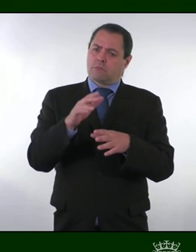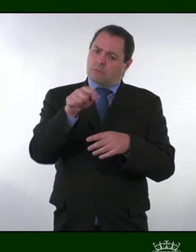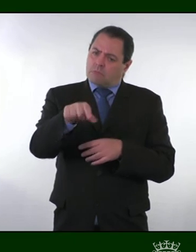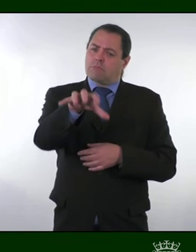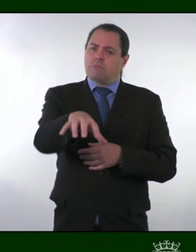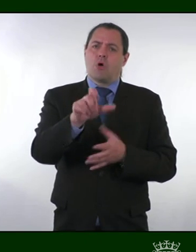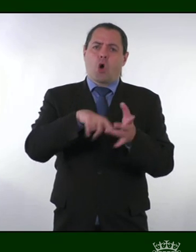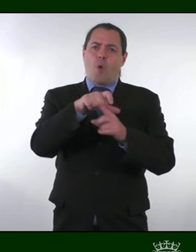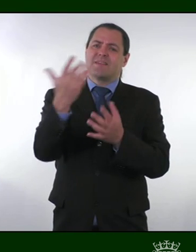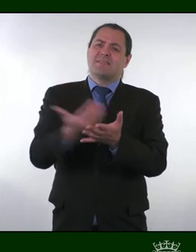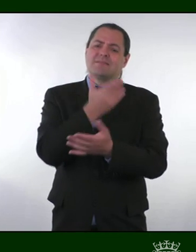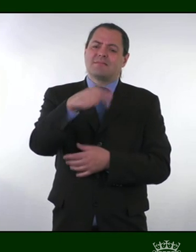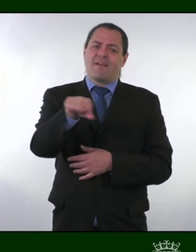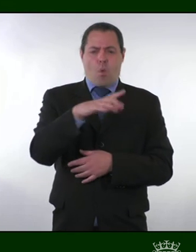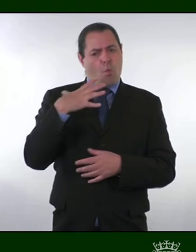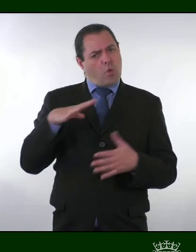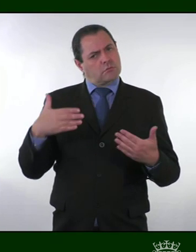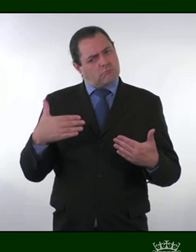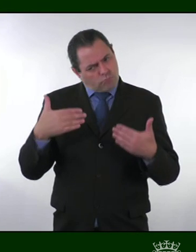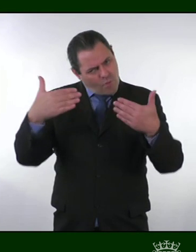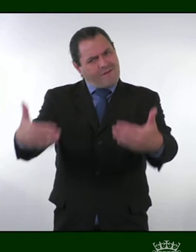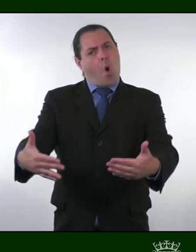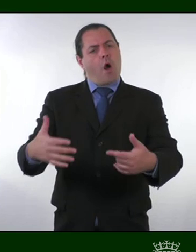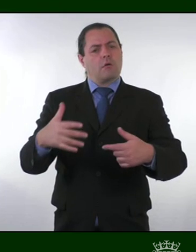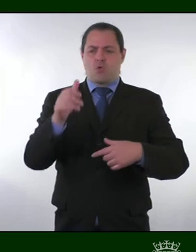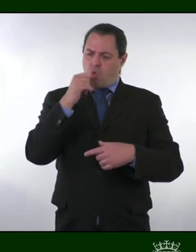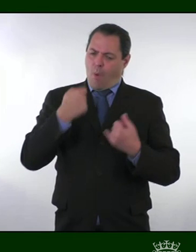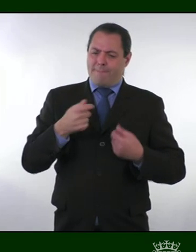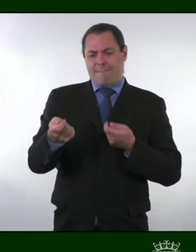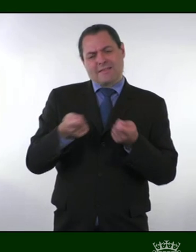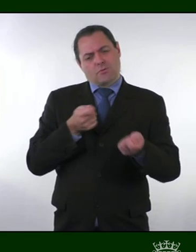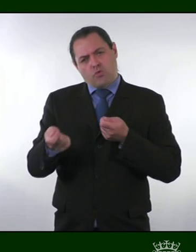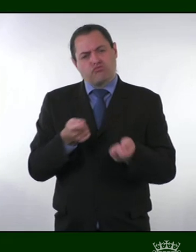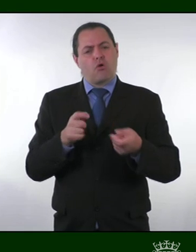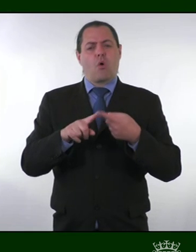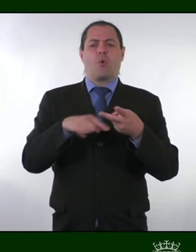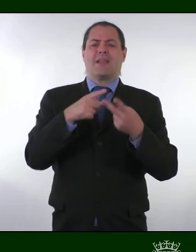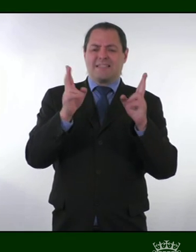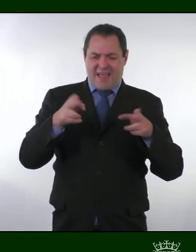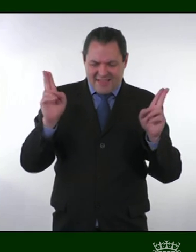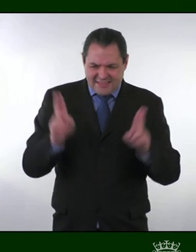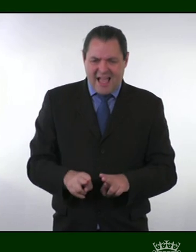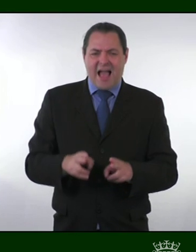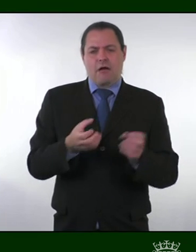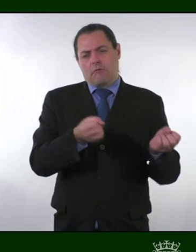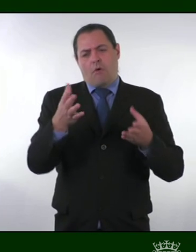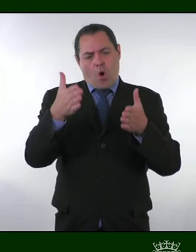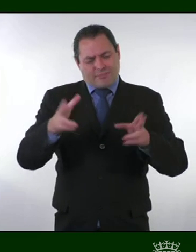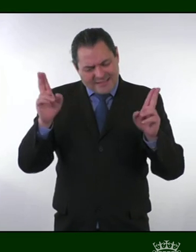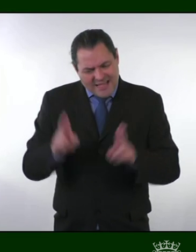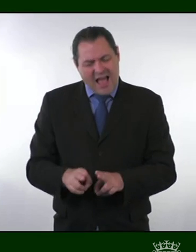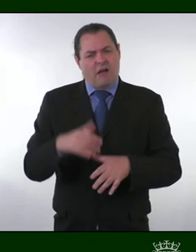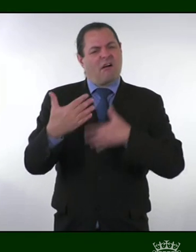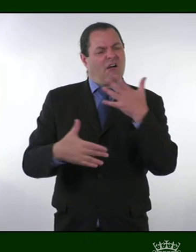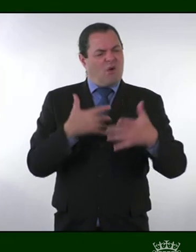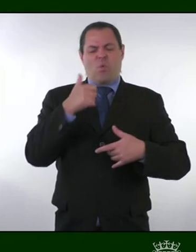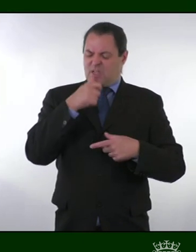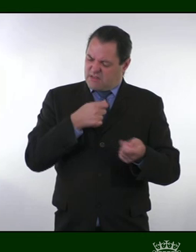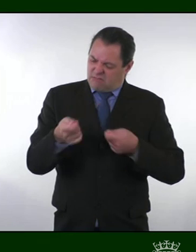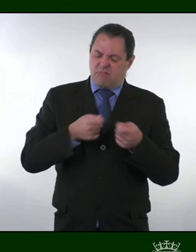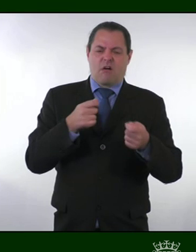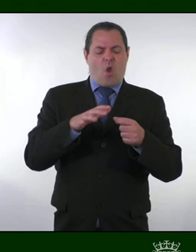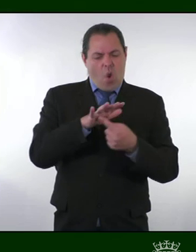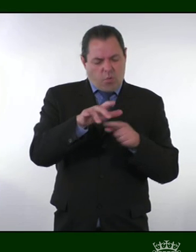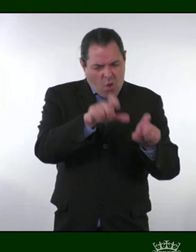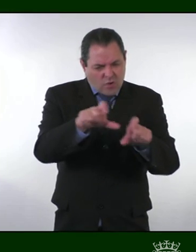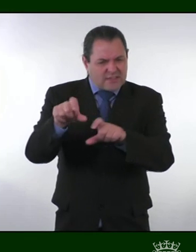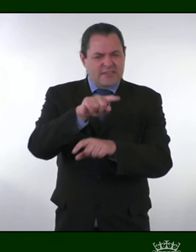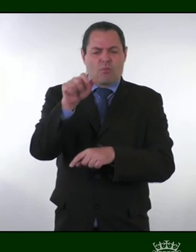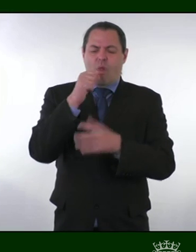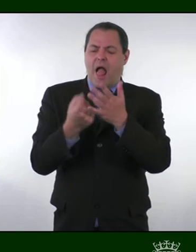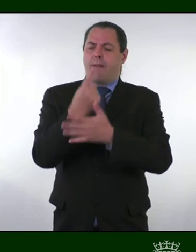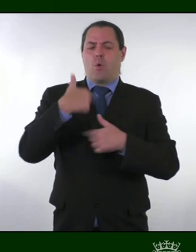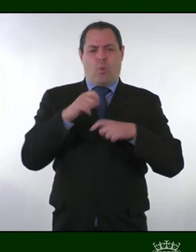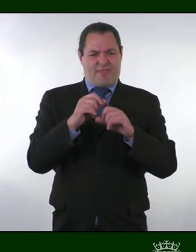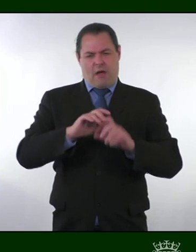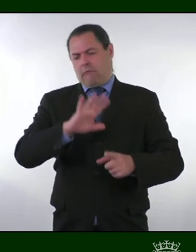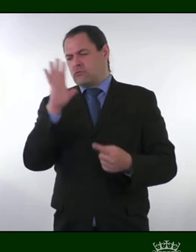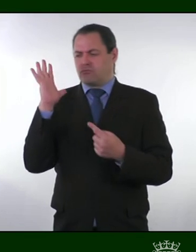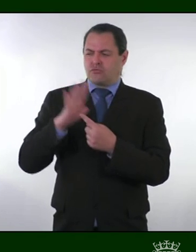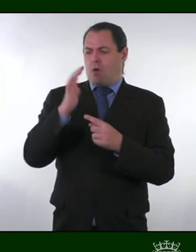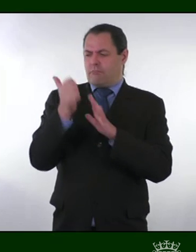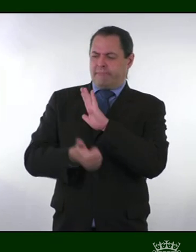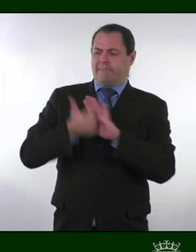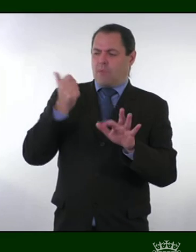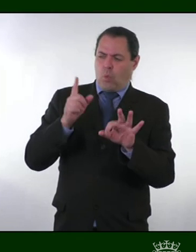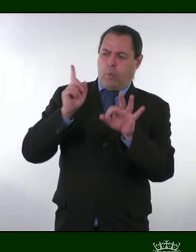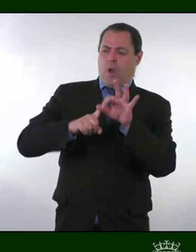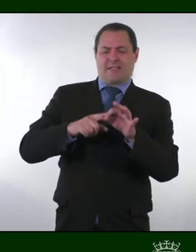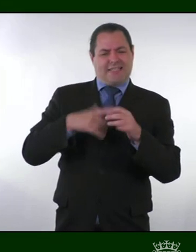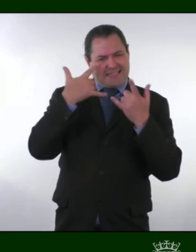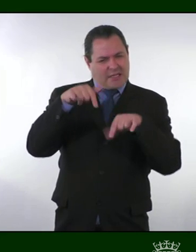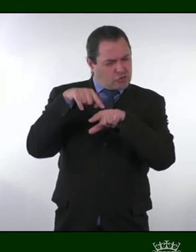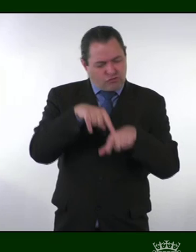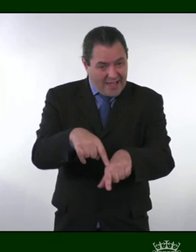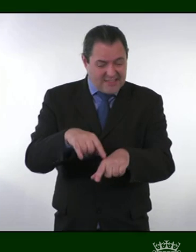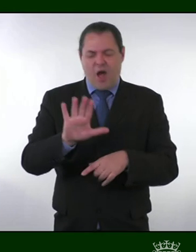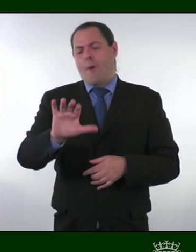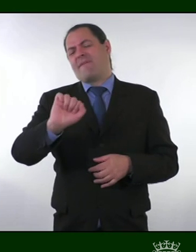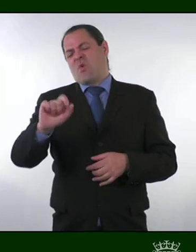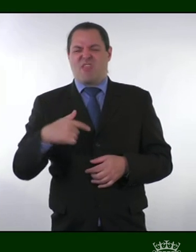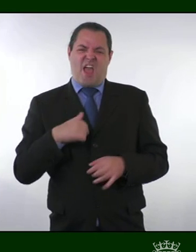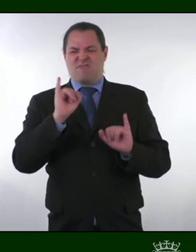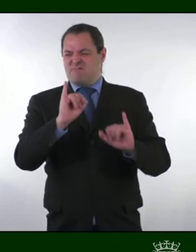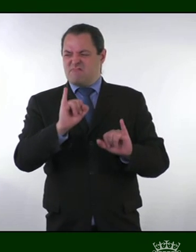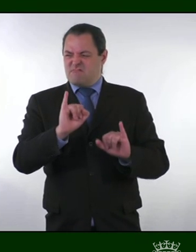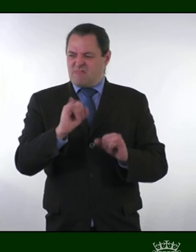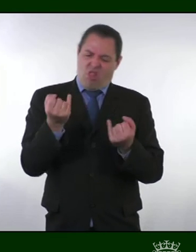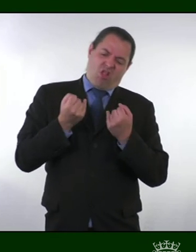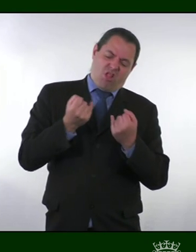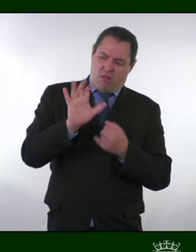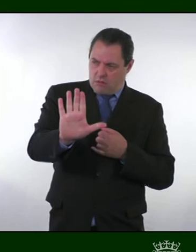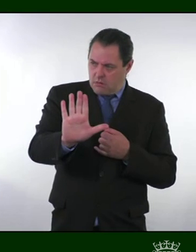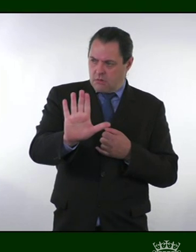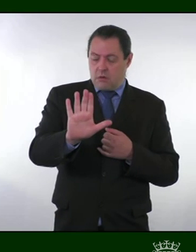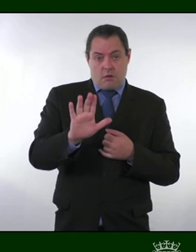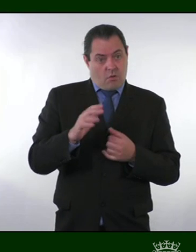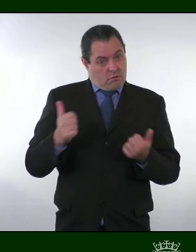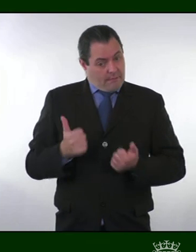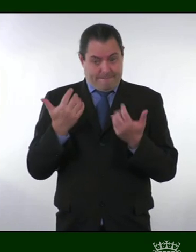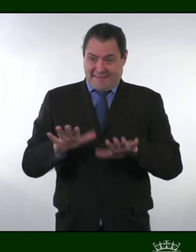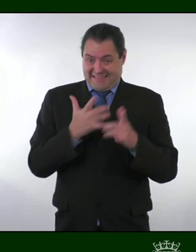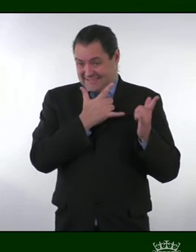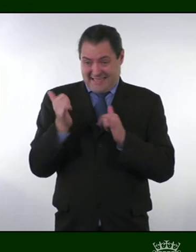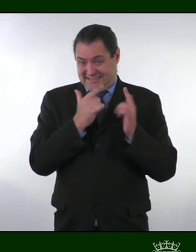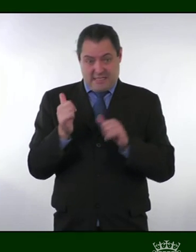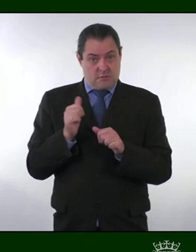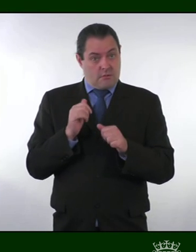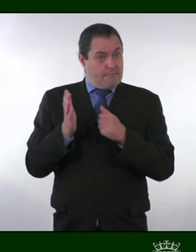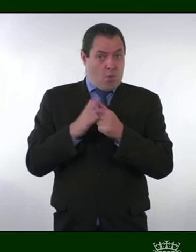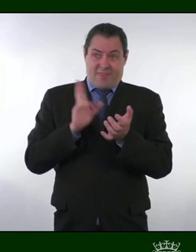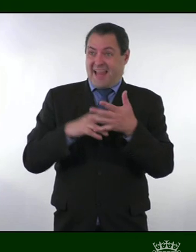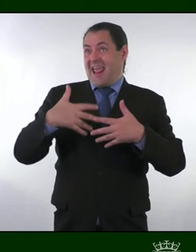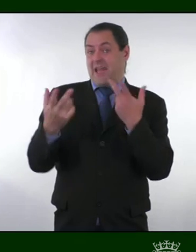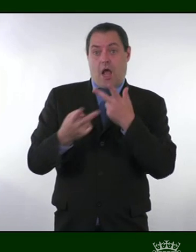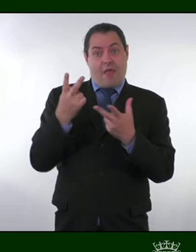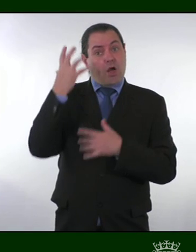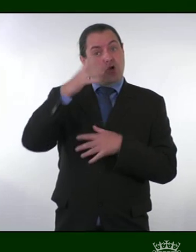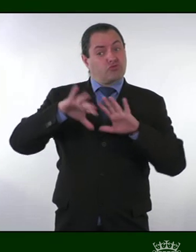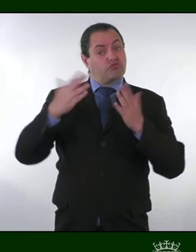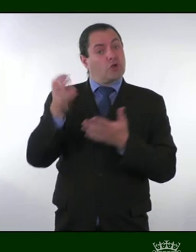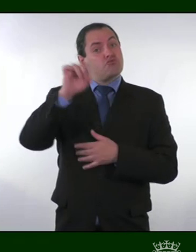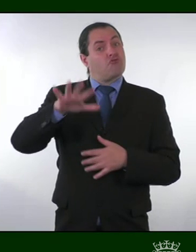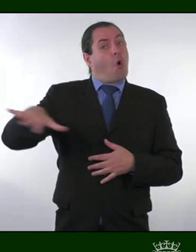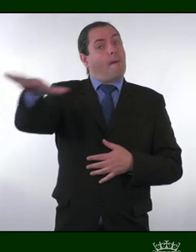We want to take this country forward. Not only are we getting the pandemic under control, with deaths down and hospital admissions way, way down, but we will continue to tackle it, with local lockdowns and with our superlative test and trace system, which, before Opposition Members sneer and mock it, has now conducted more tests than any other country in Europe.